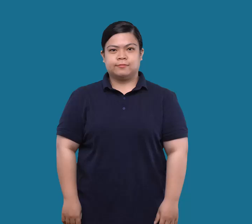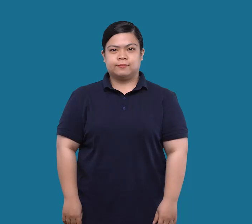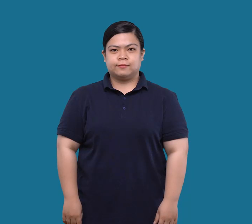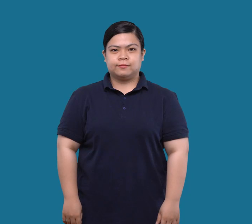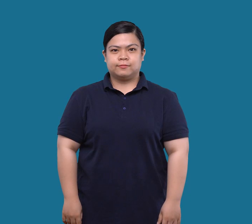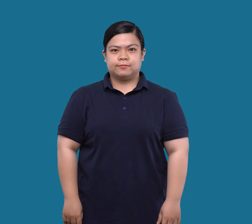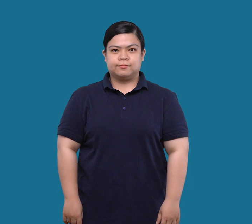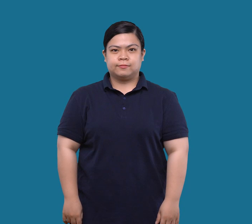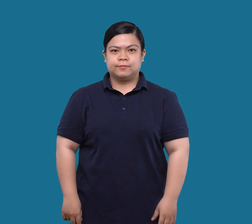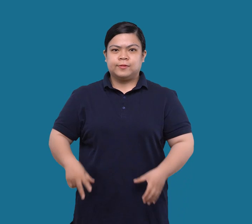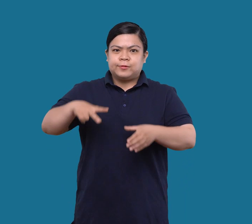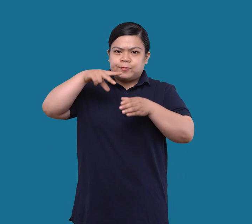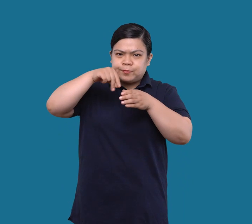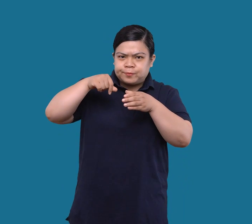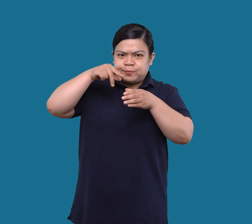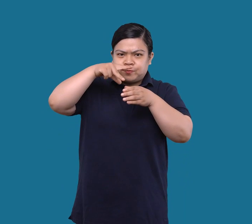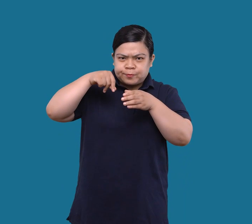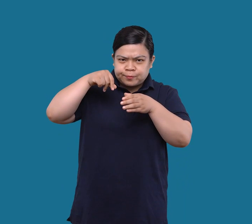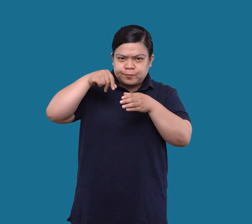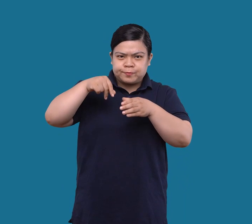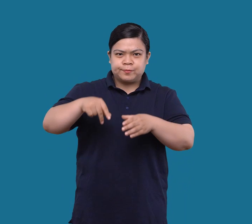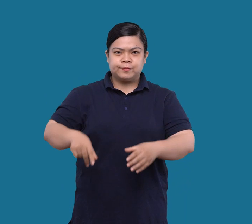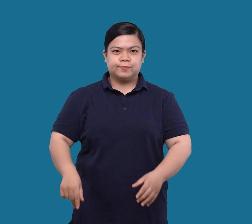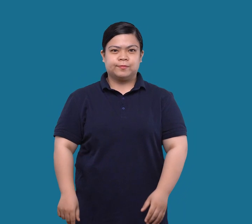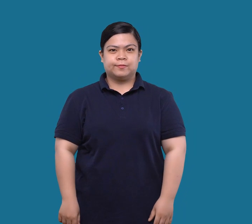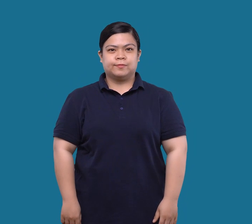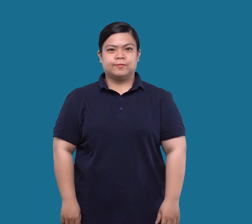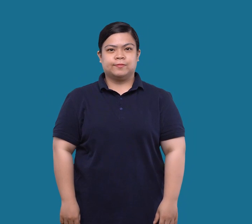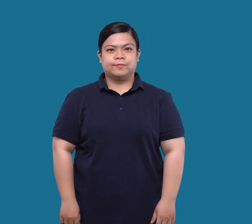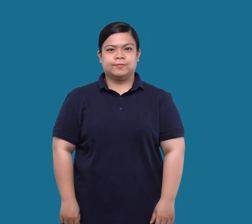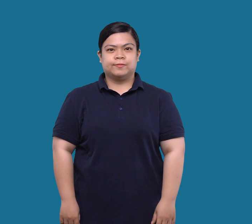vắt chanh